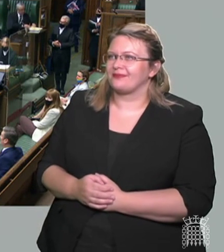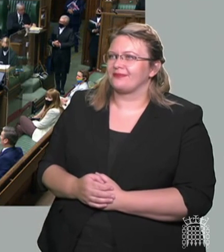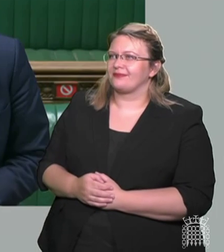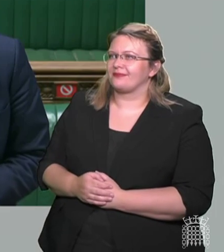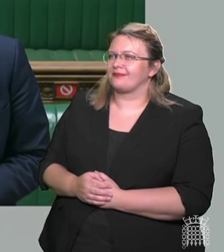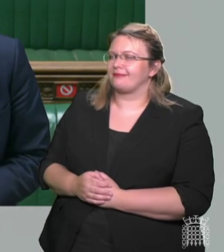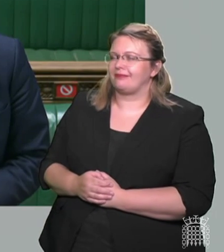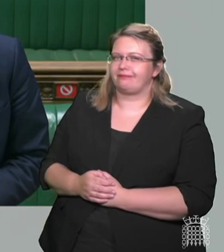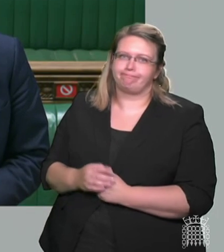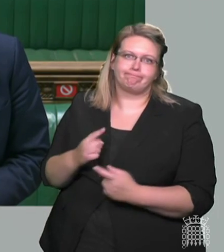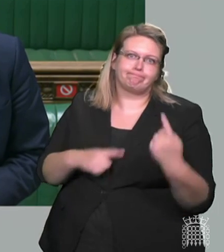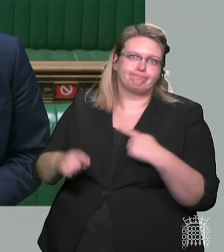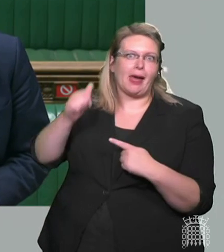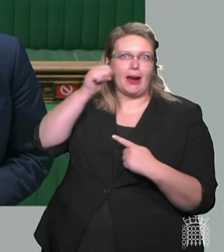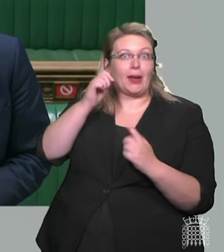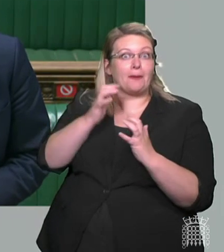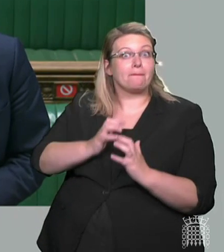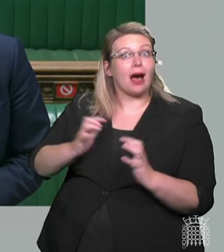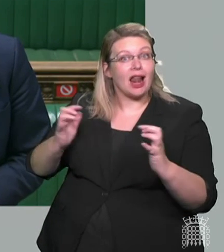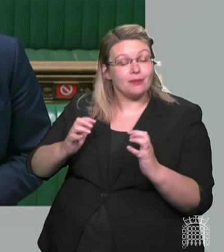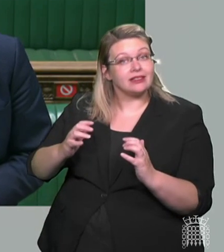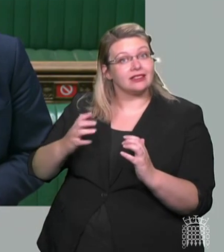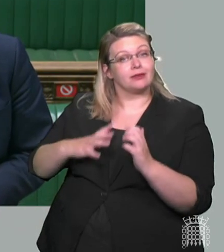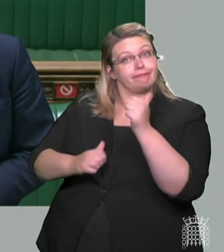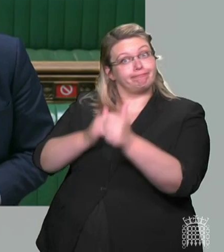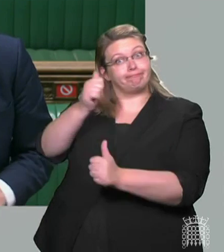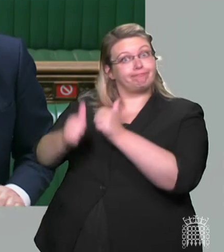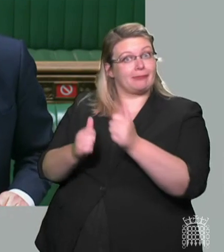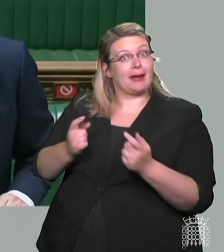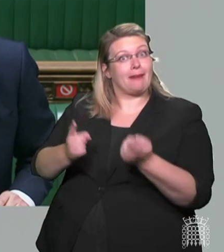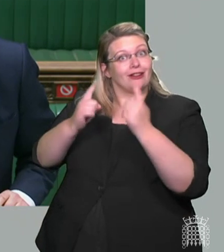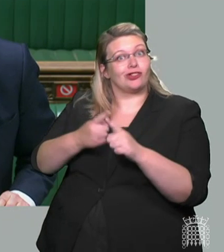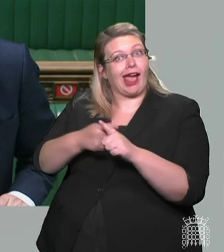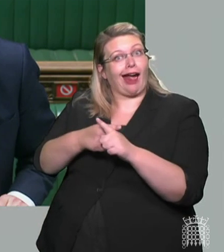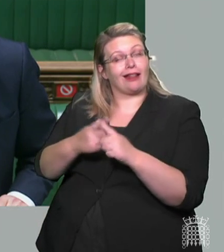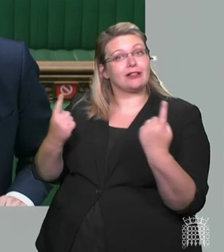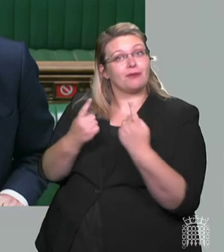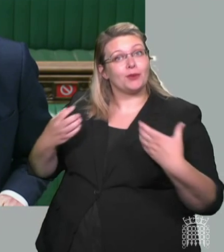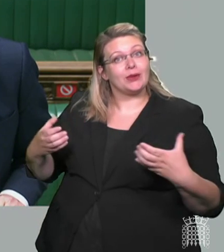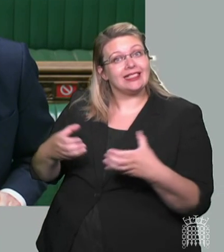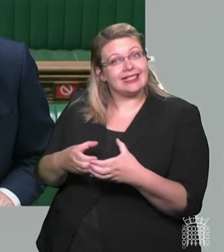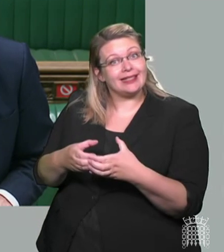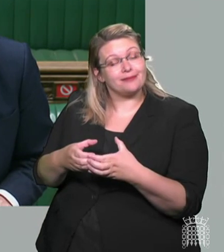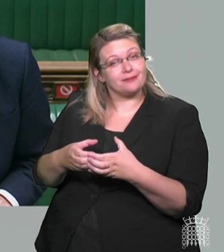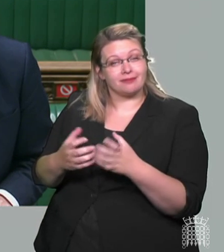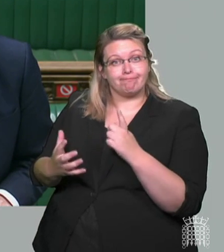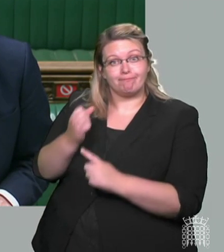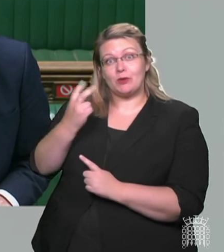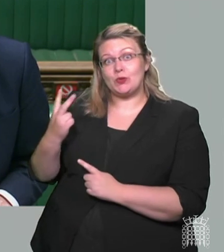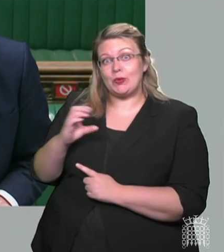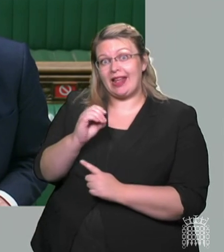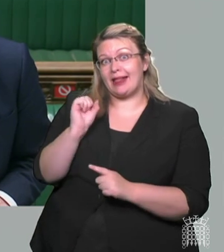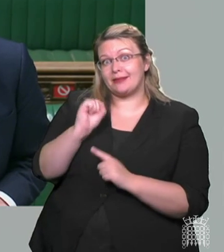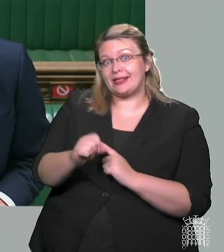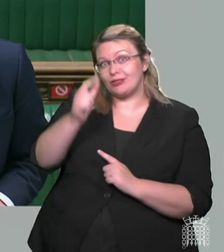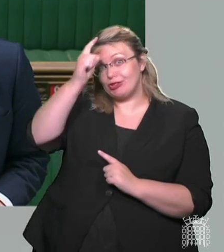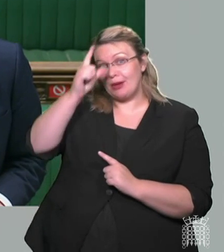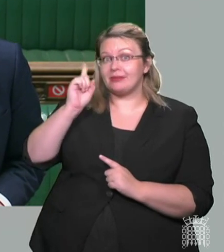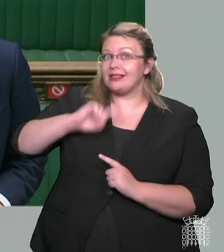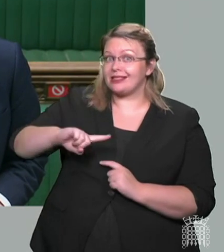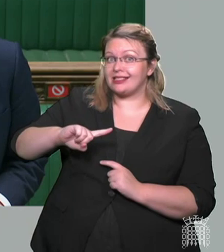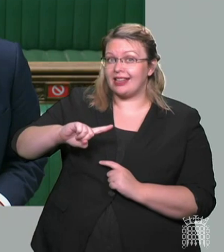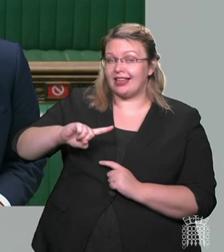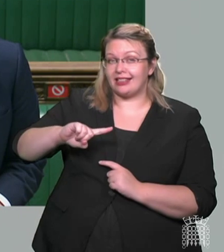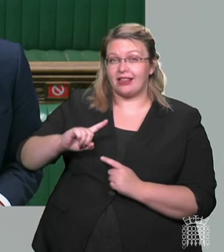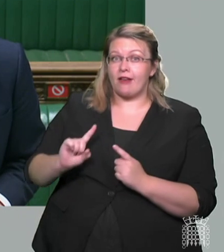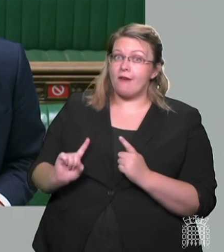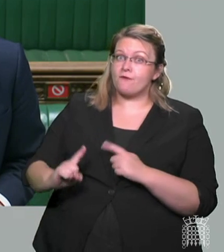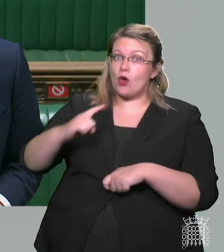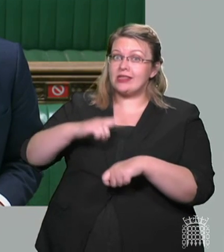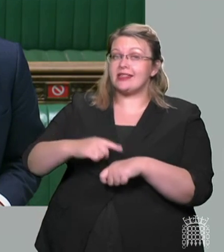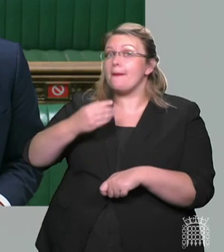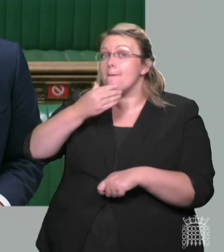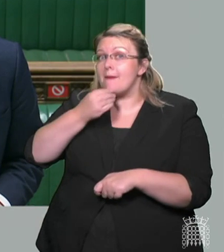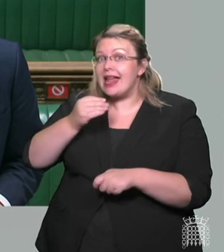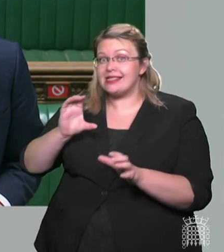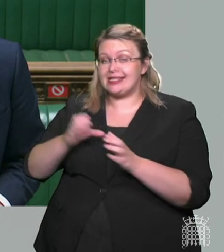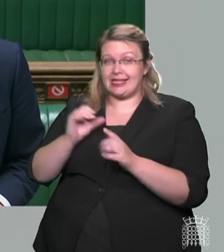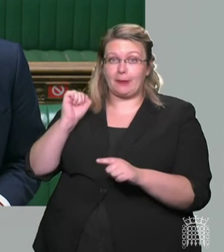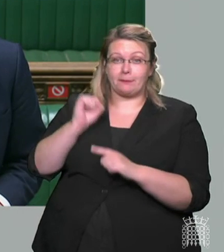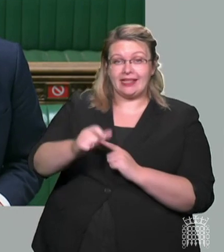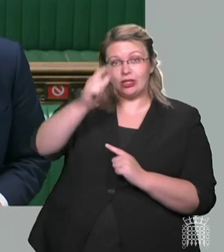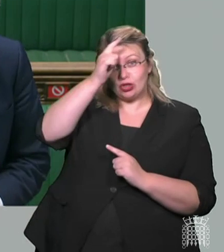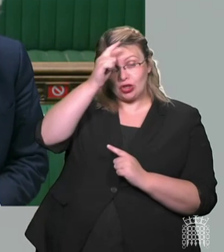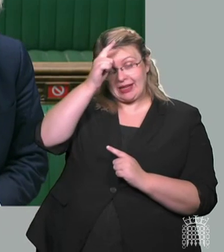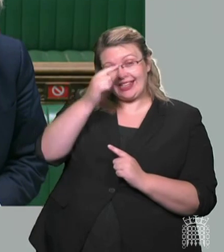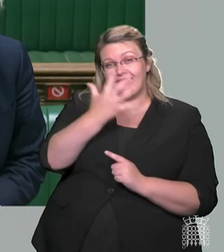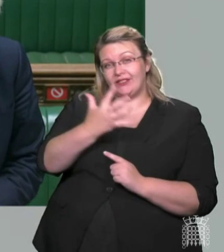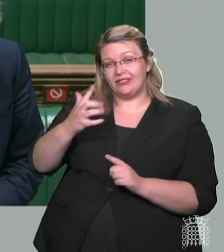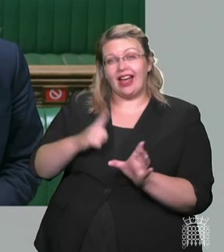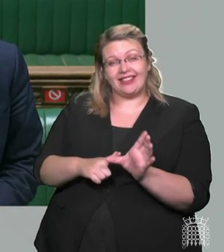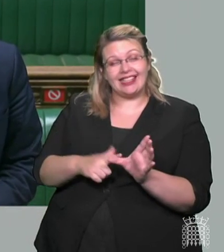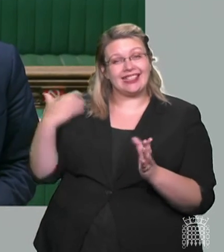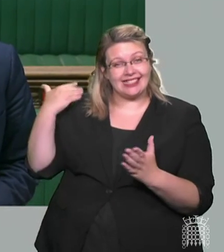I know that Members from across the House will want to congratulate Gareth Southgate and his team on their 2-0 win against Germany at Wembley last night—the first time that the men’s team have beaten Germany in a knockout game in 55 years.